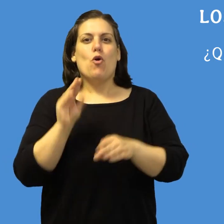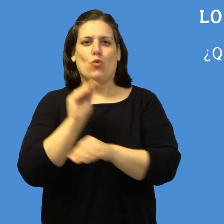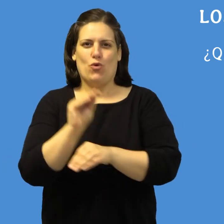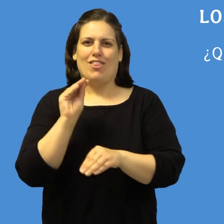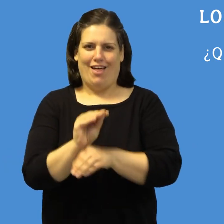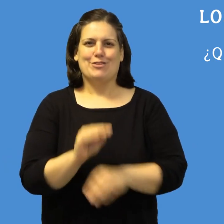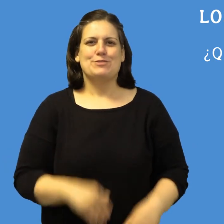cuidar